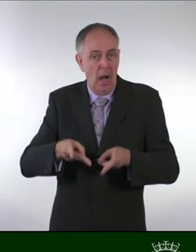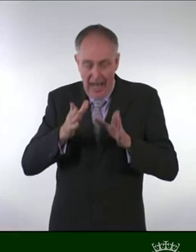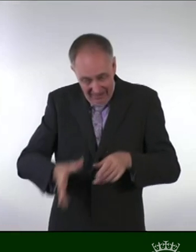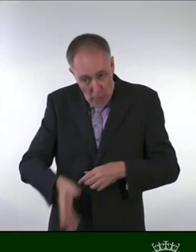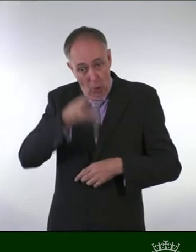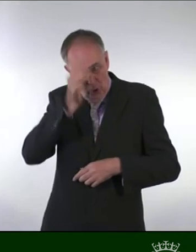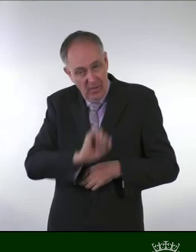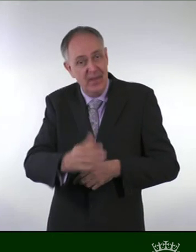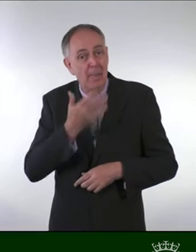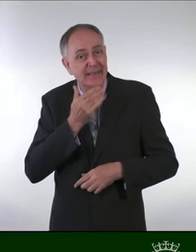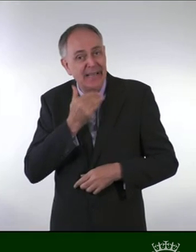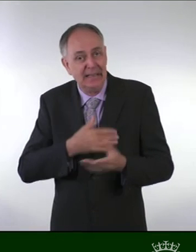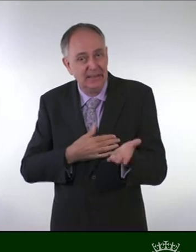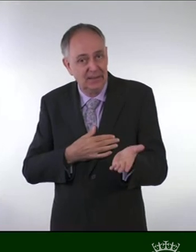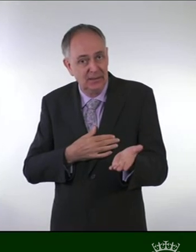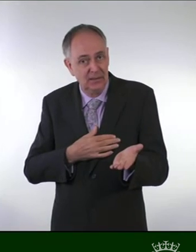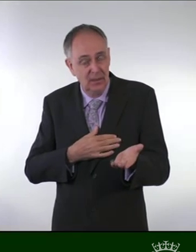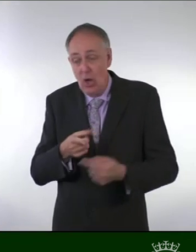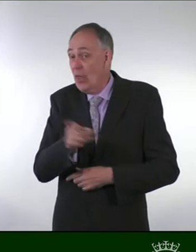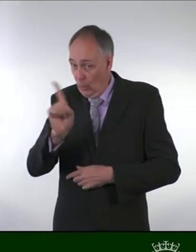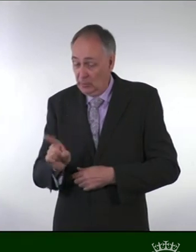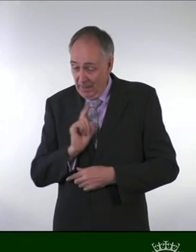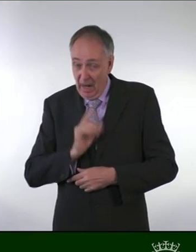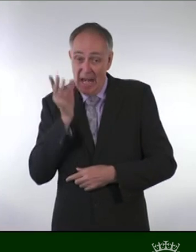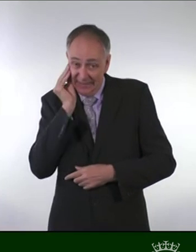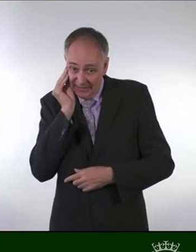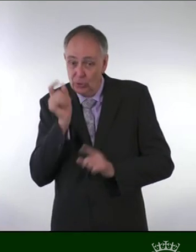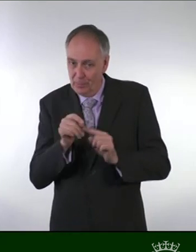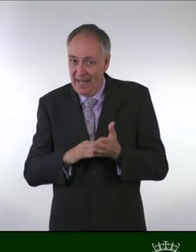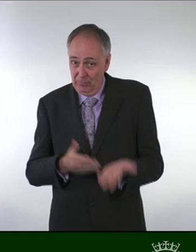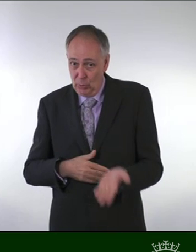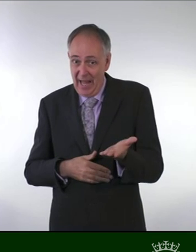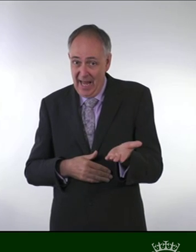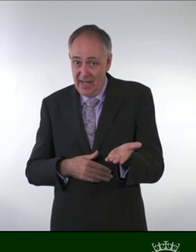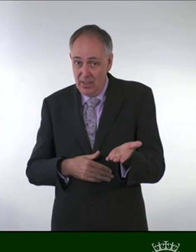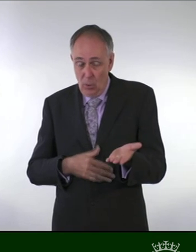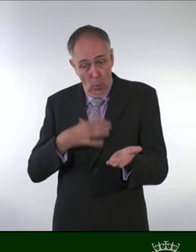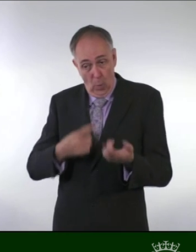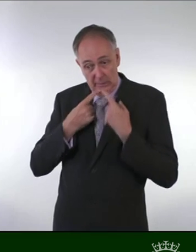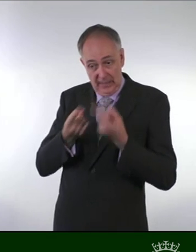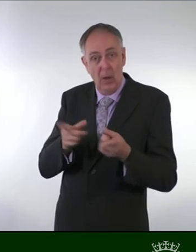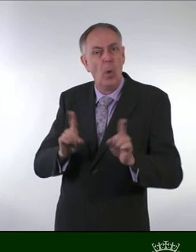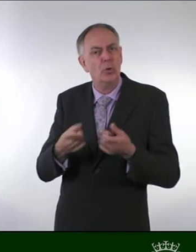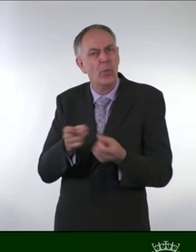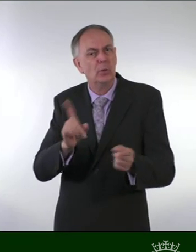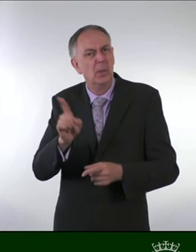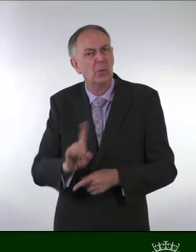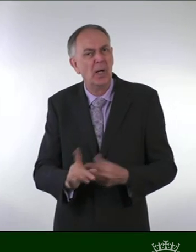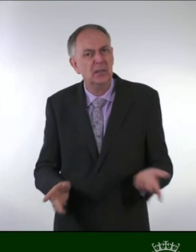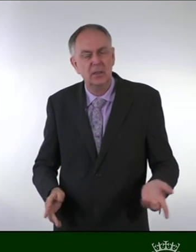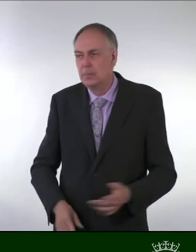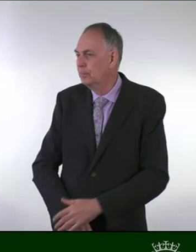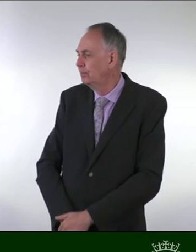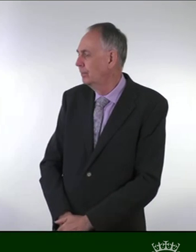They will be listening to the Prime Minister’s answers today, so what would the Prime Minister like to say to them?